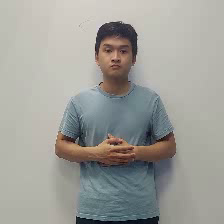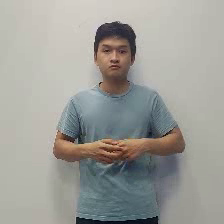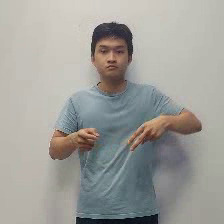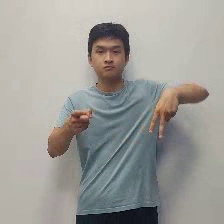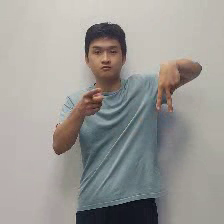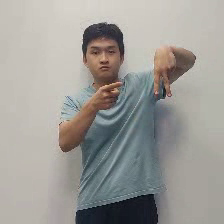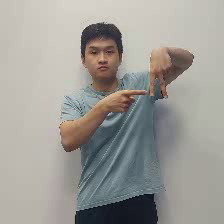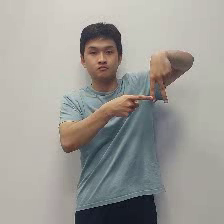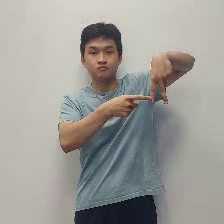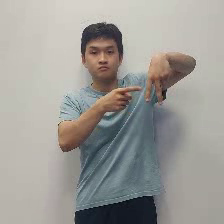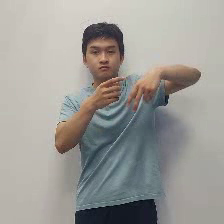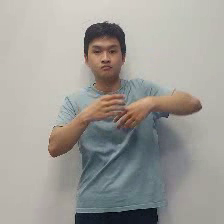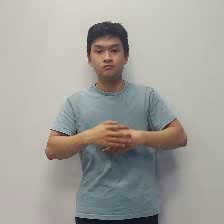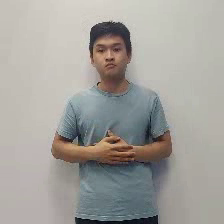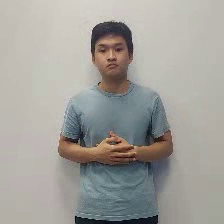Chân